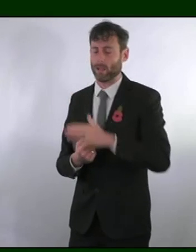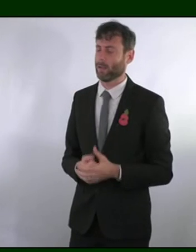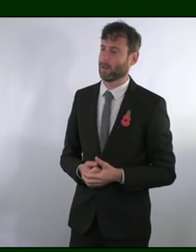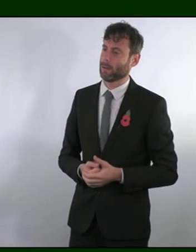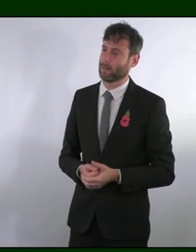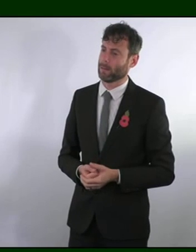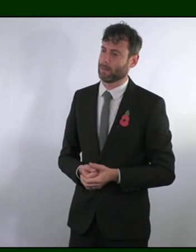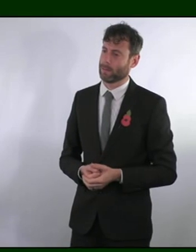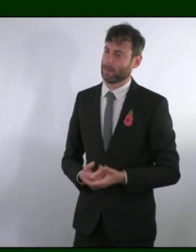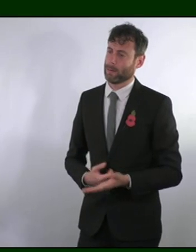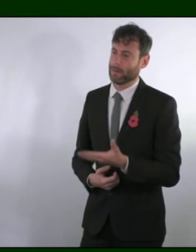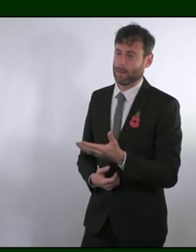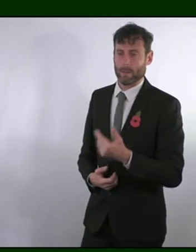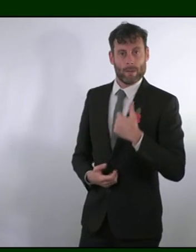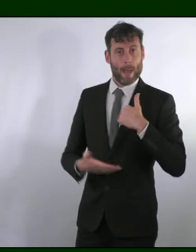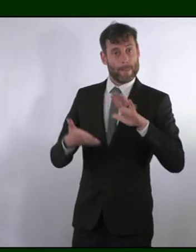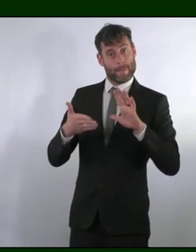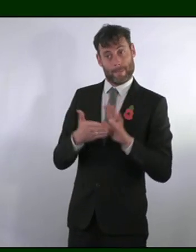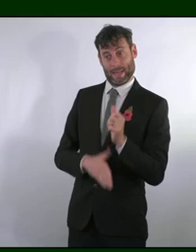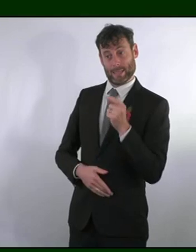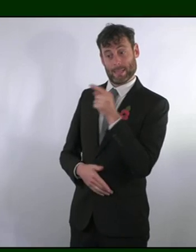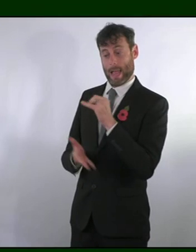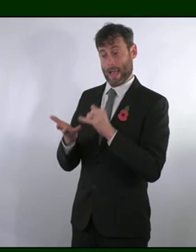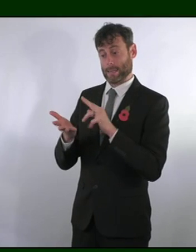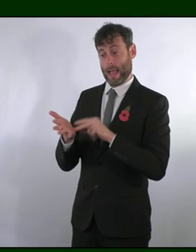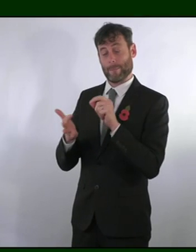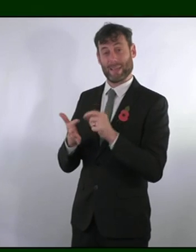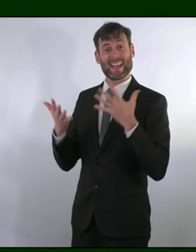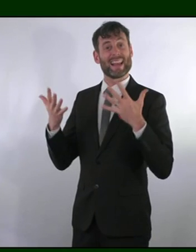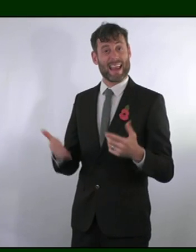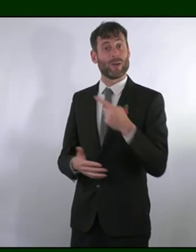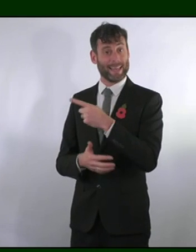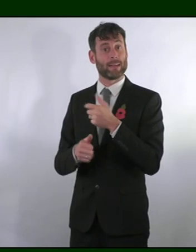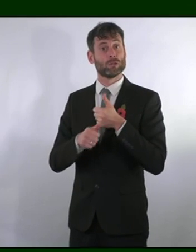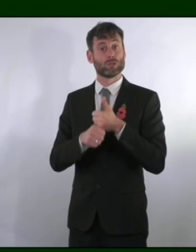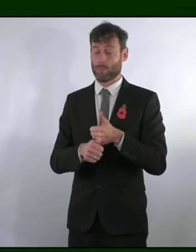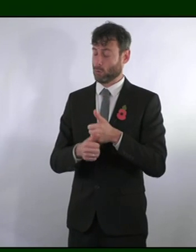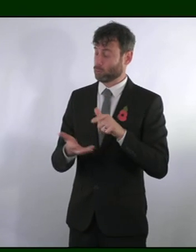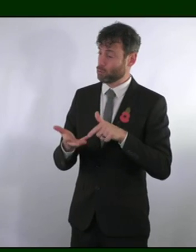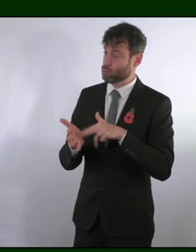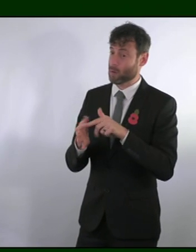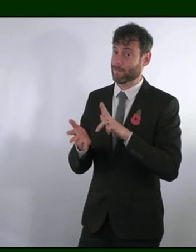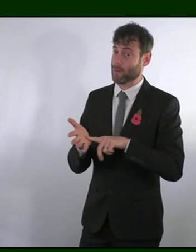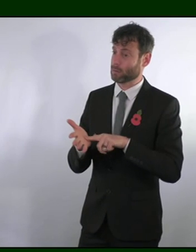I am delighted that the right hon. Gentleman, the leader of the Scottish nationalists is now supporting universal credit.